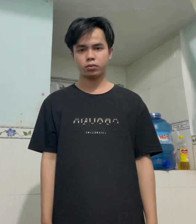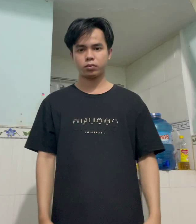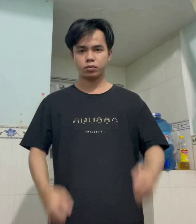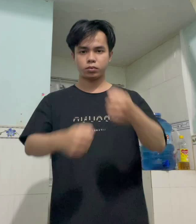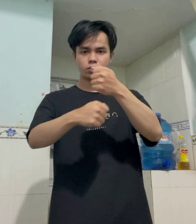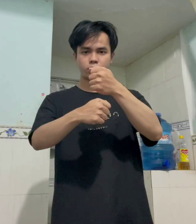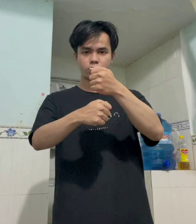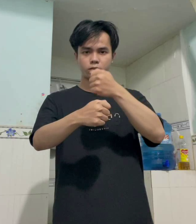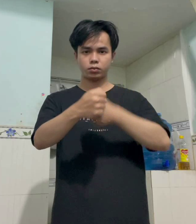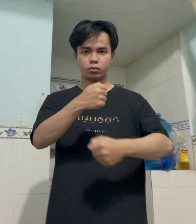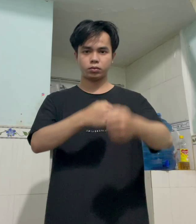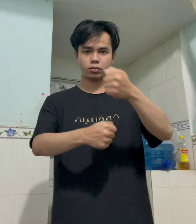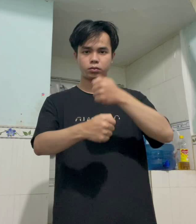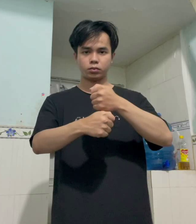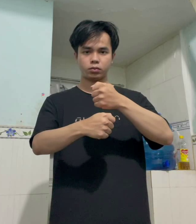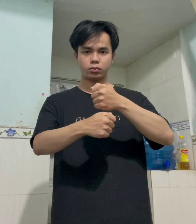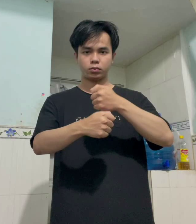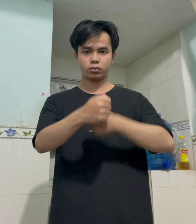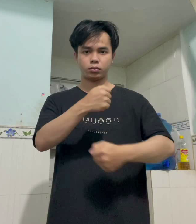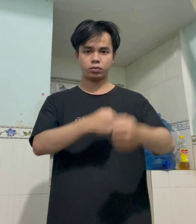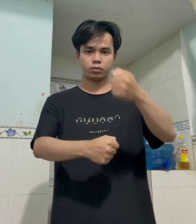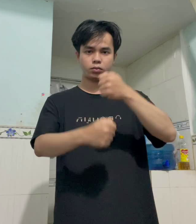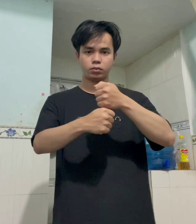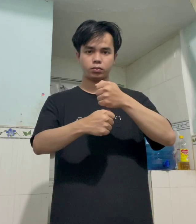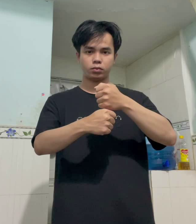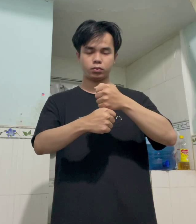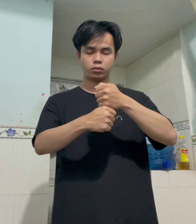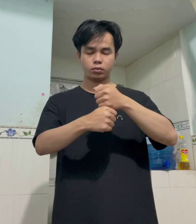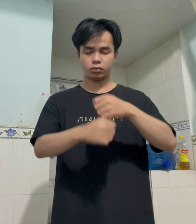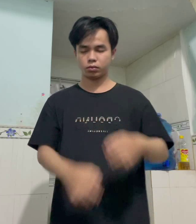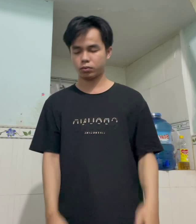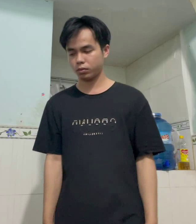quanh nam